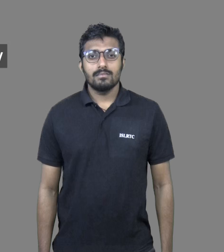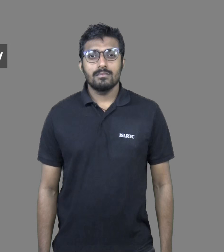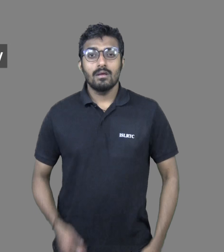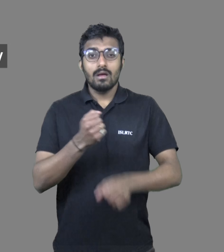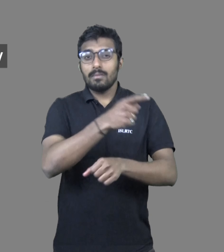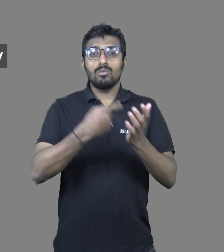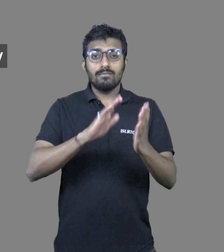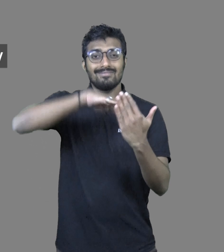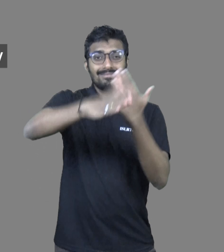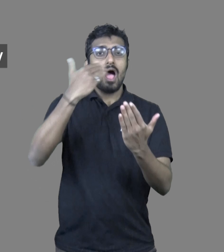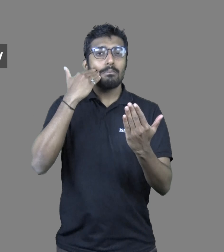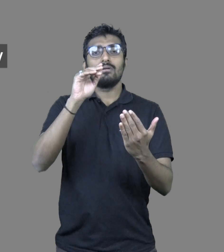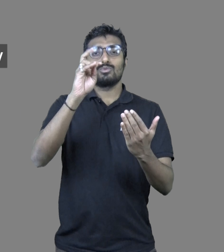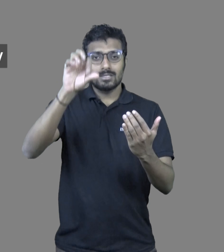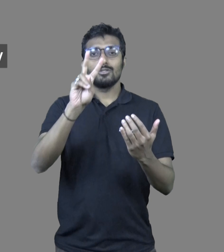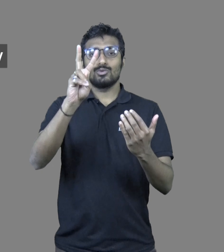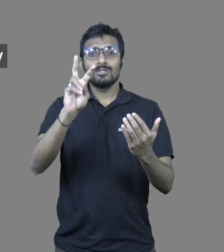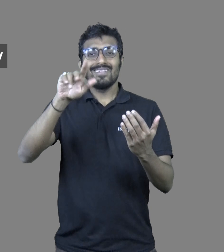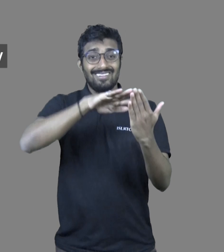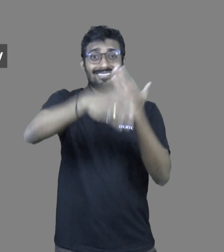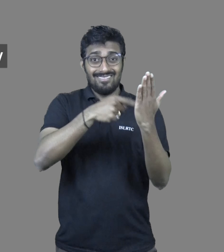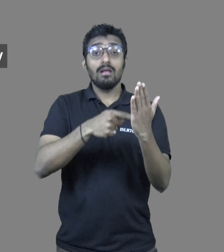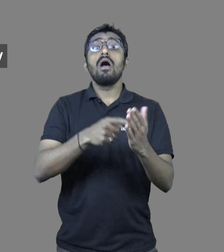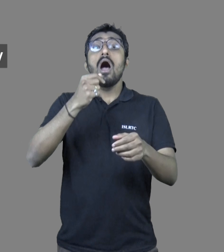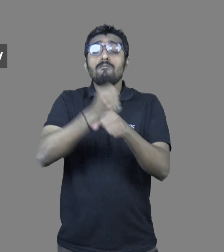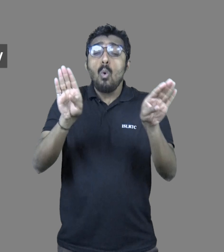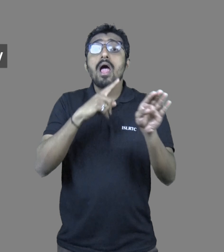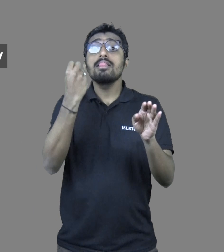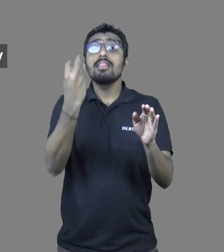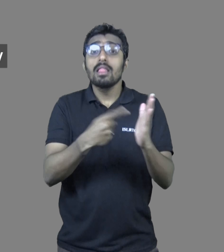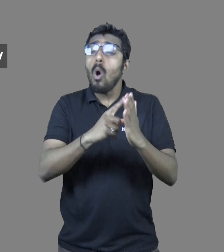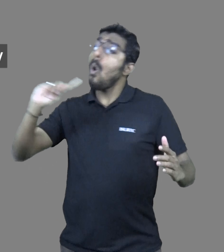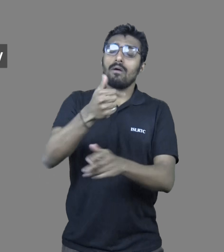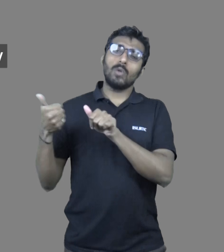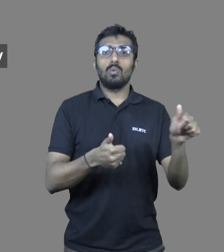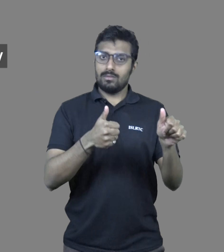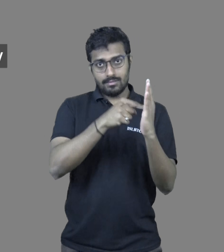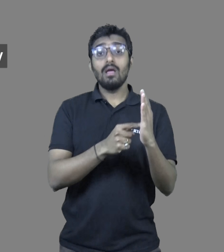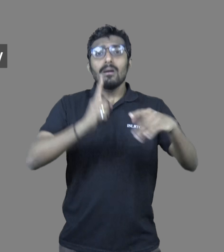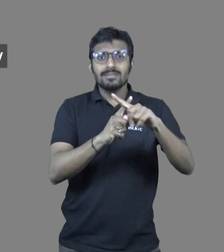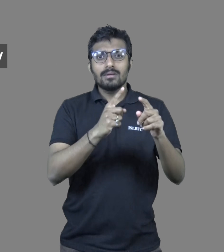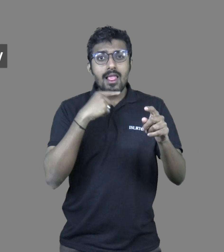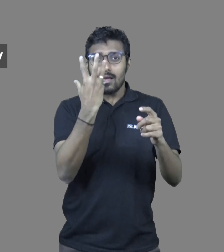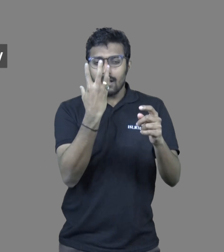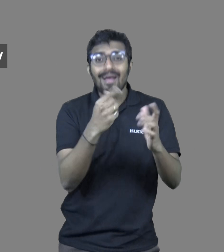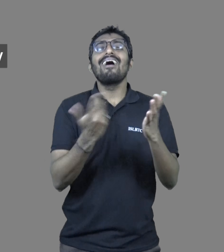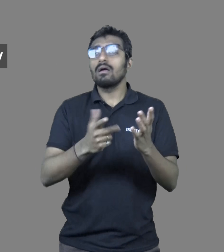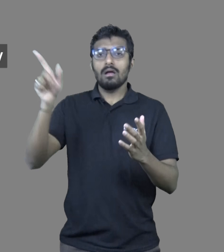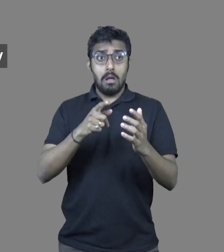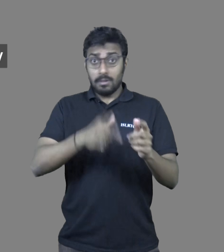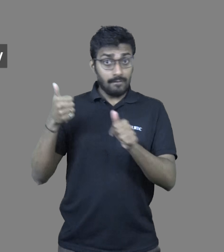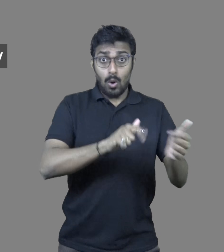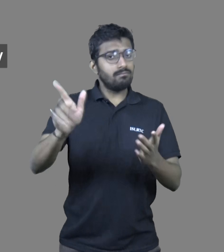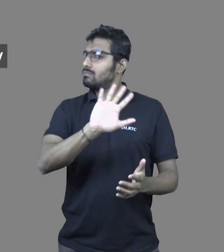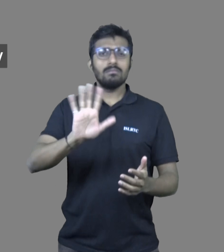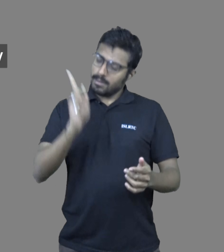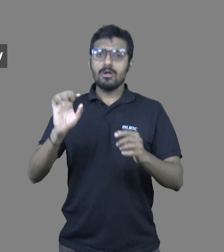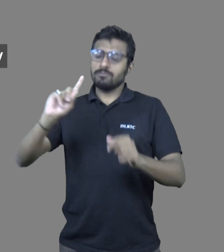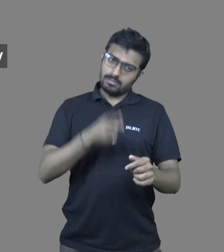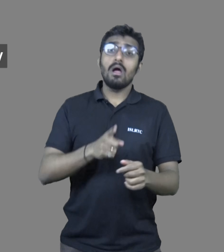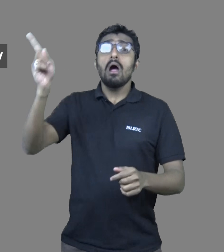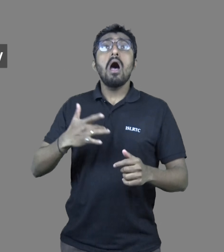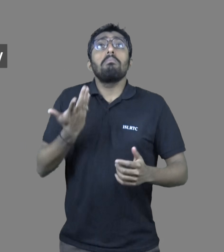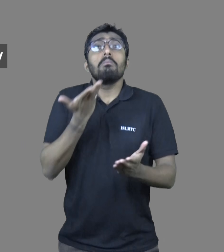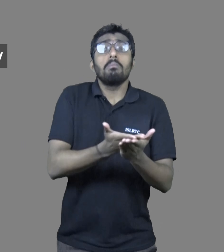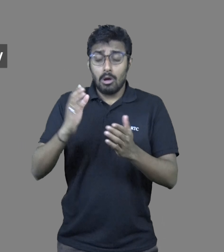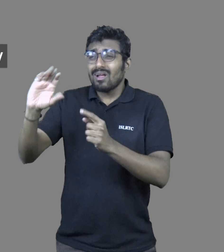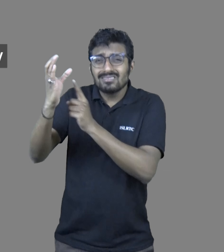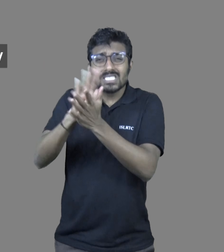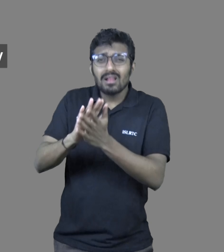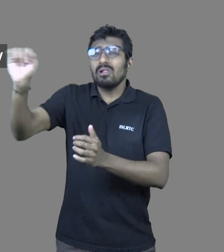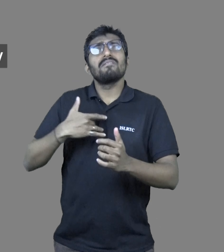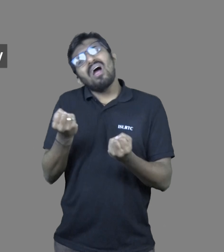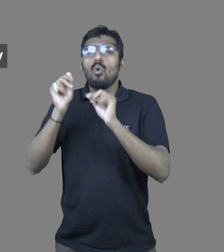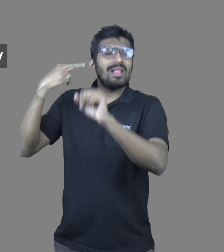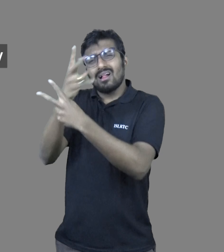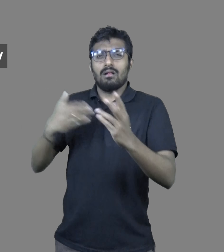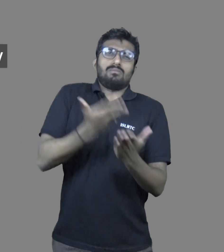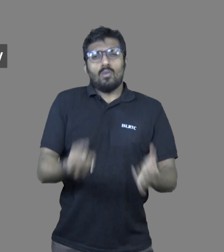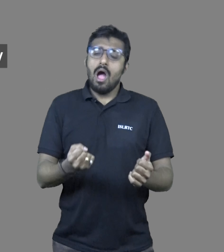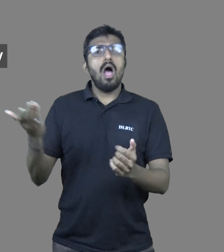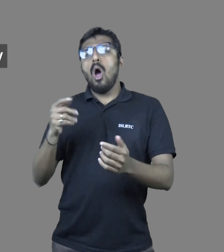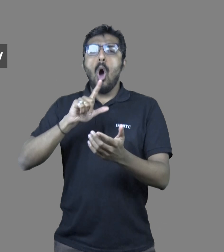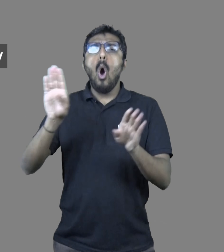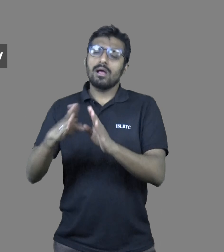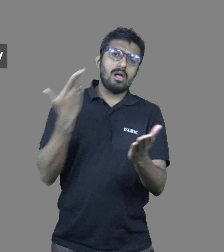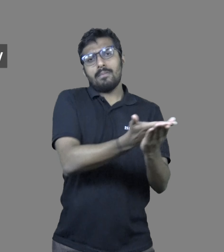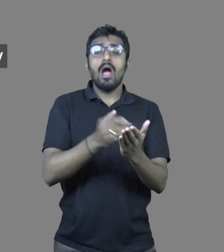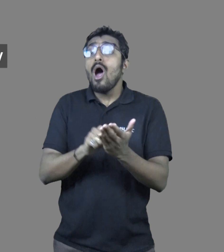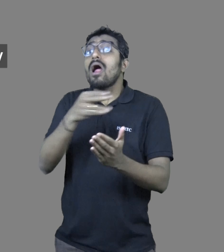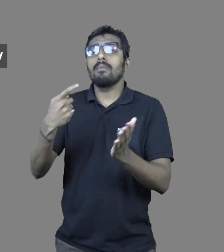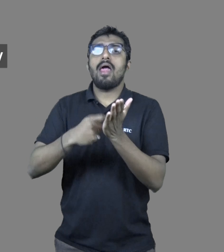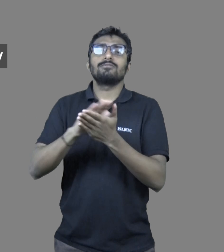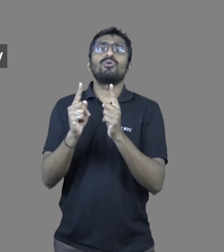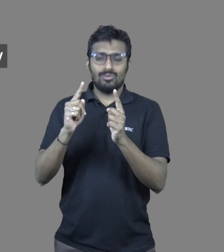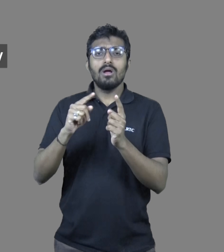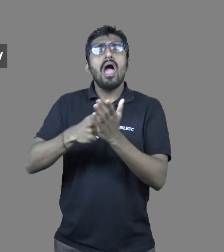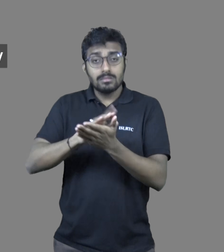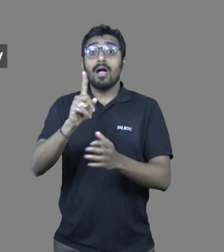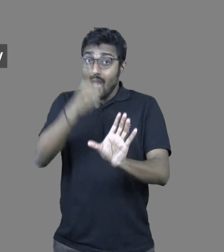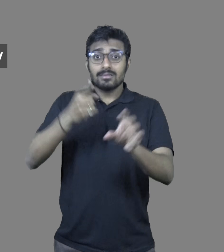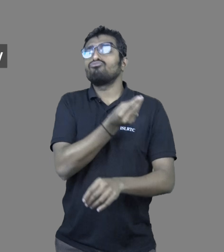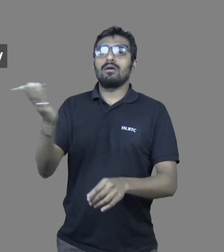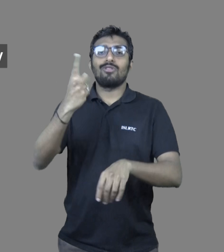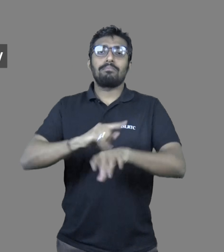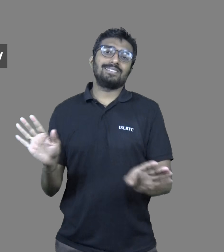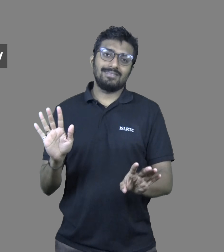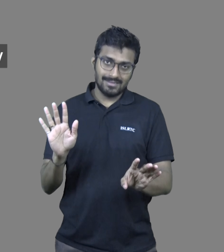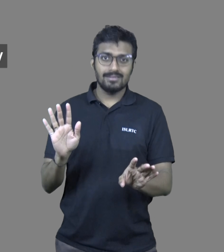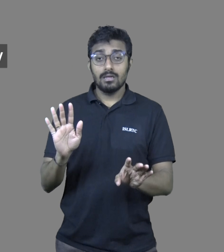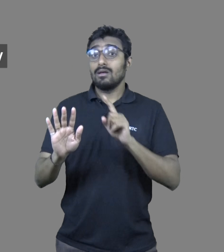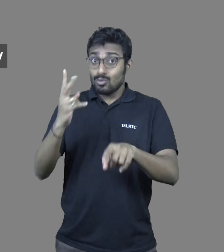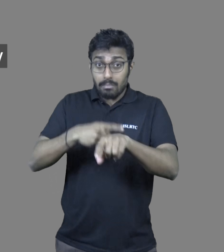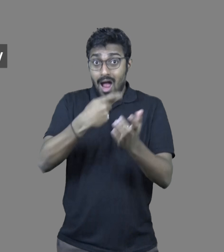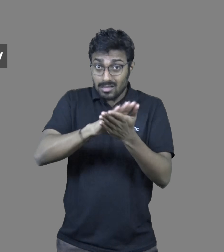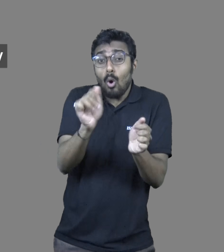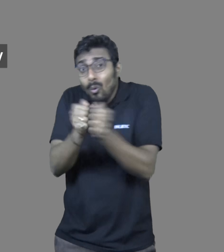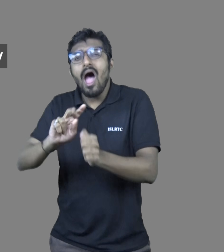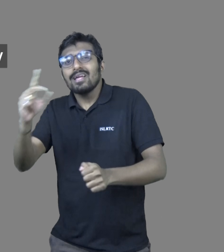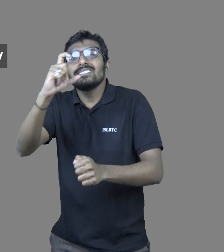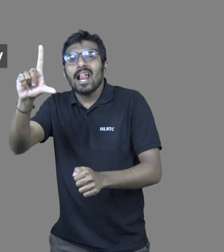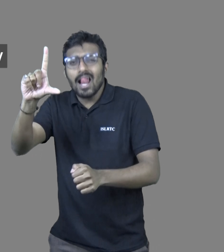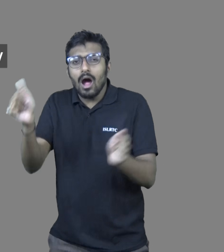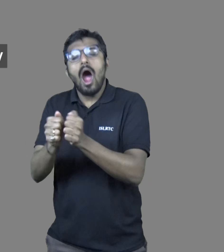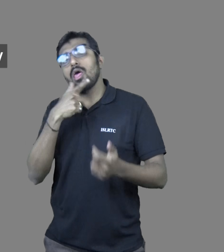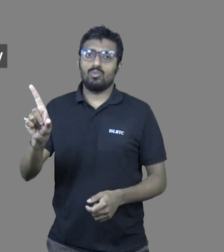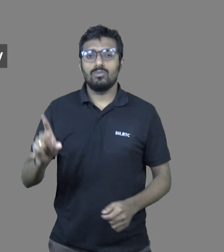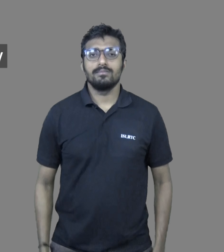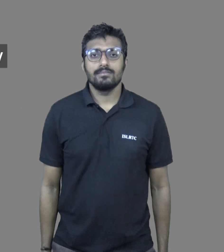Restricted Holiday